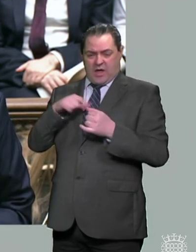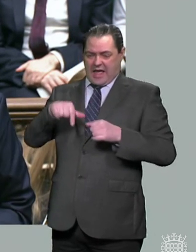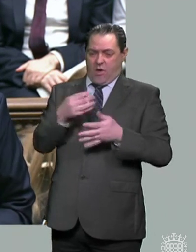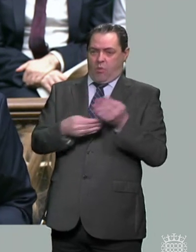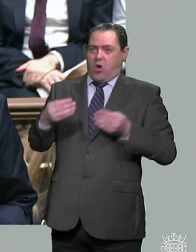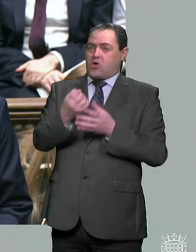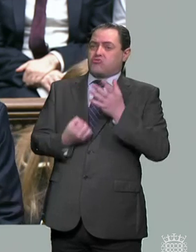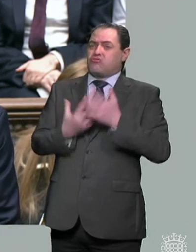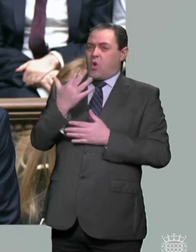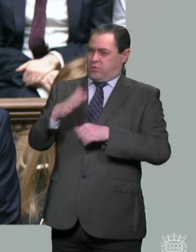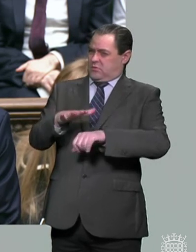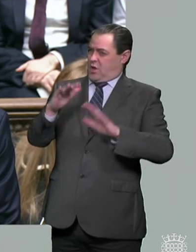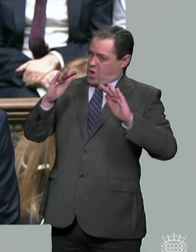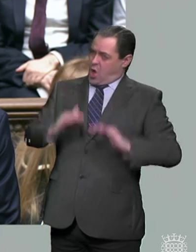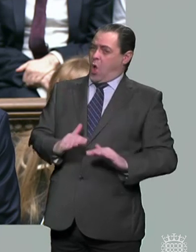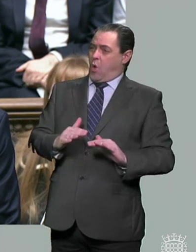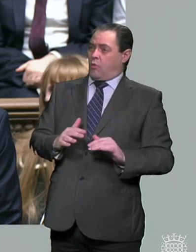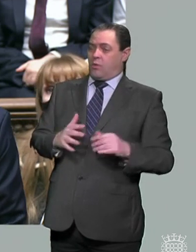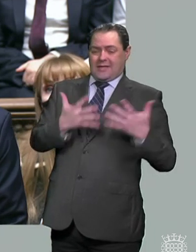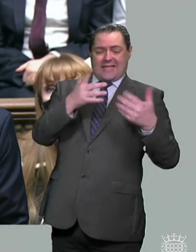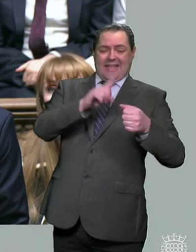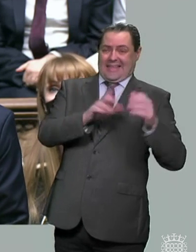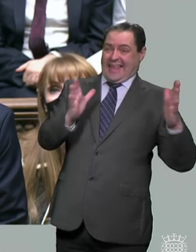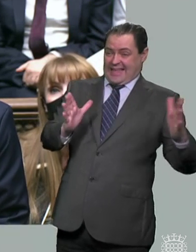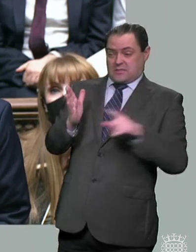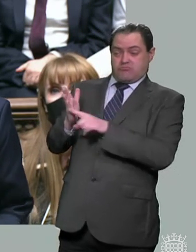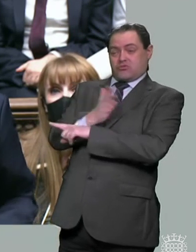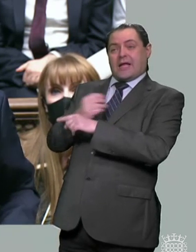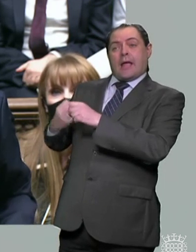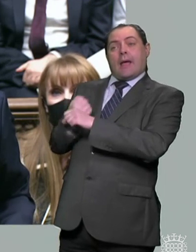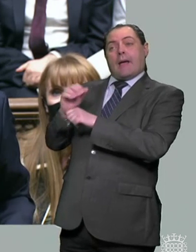In the decade of Tory Government before the pandemic, growth slumped.